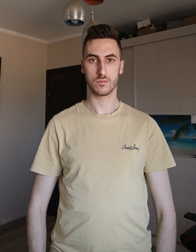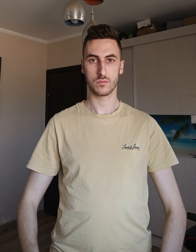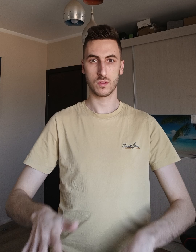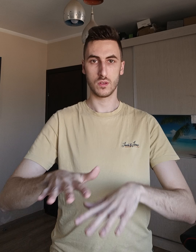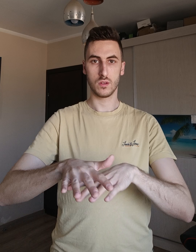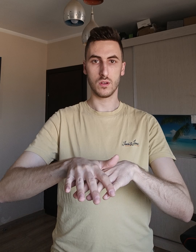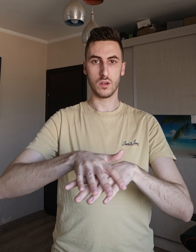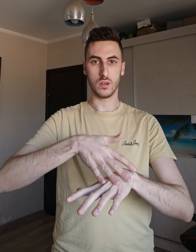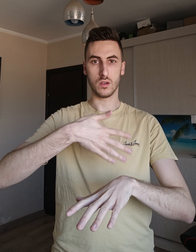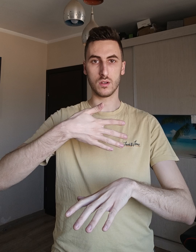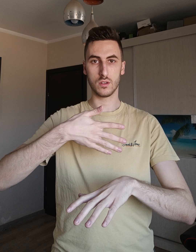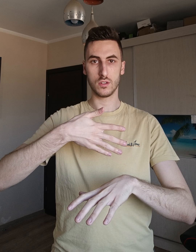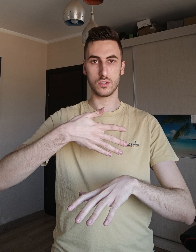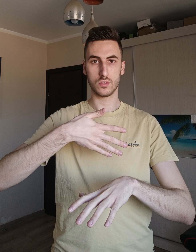להרגיש